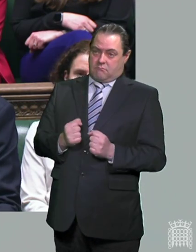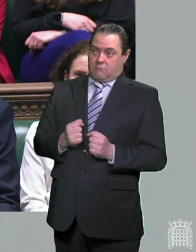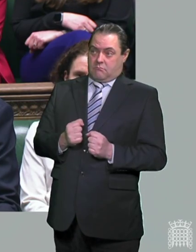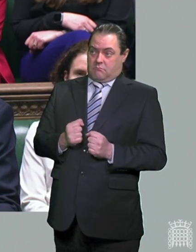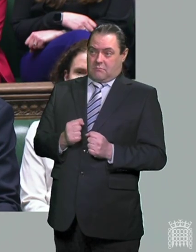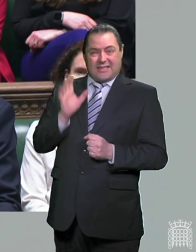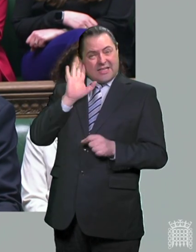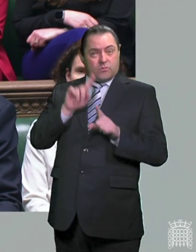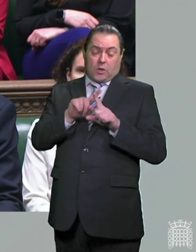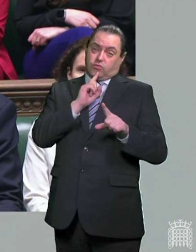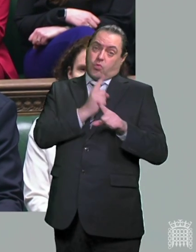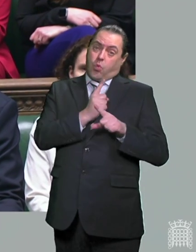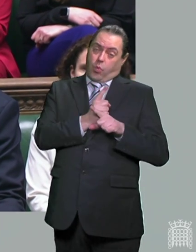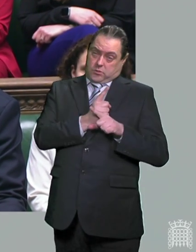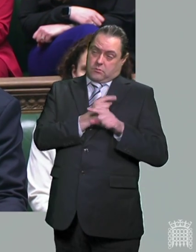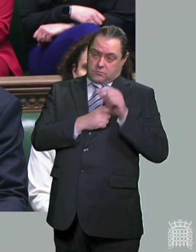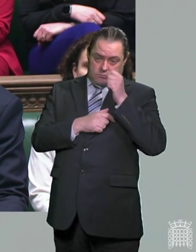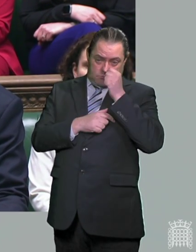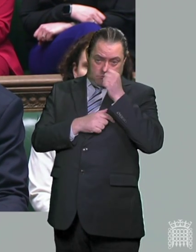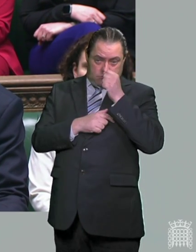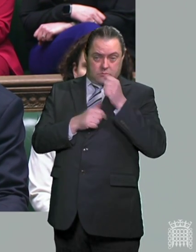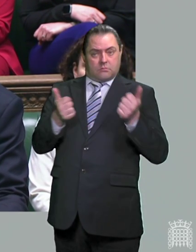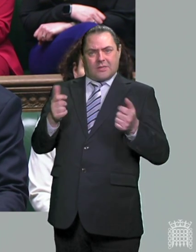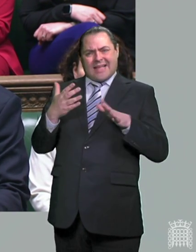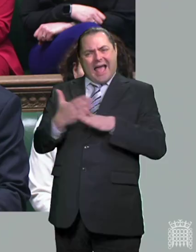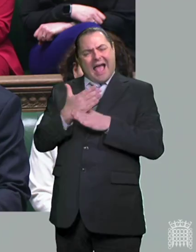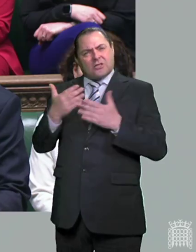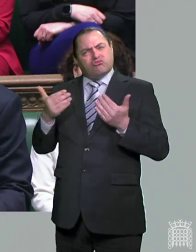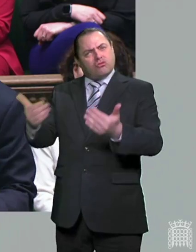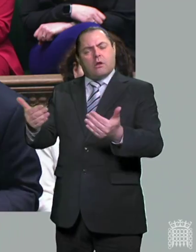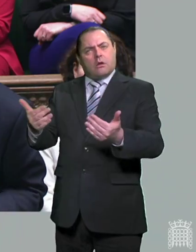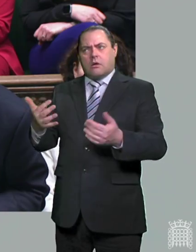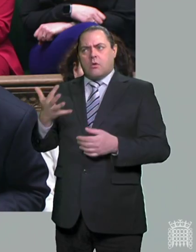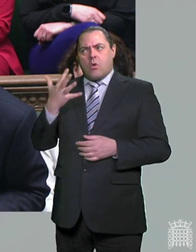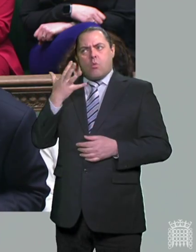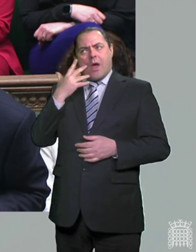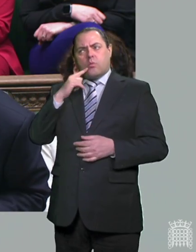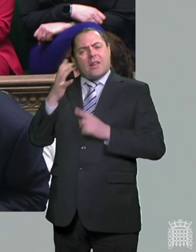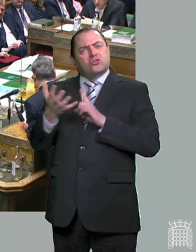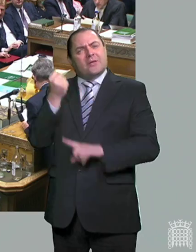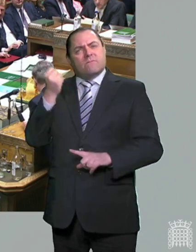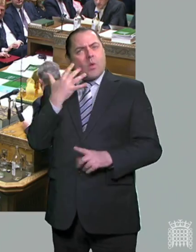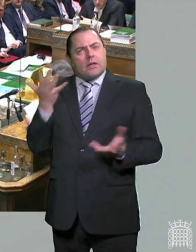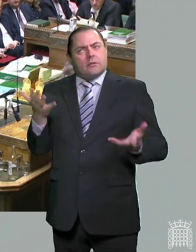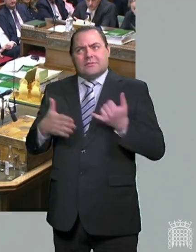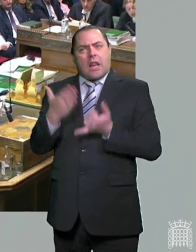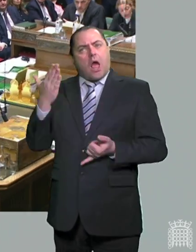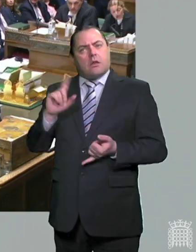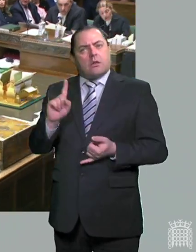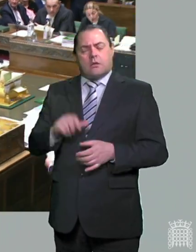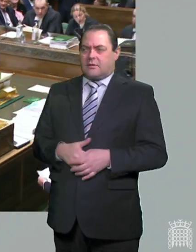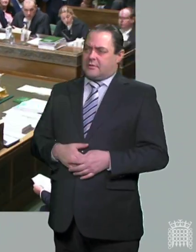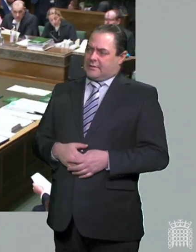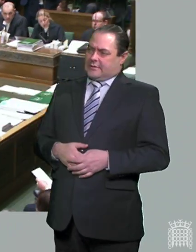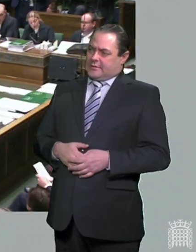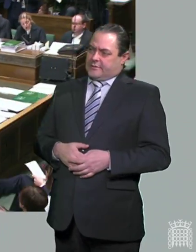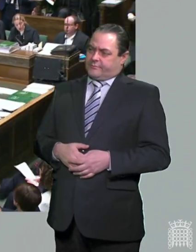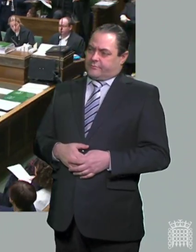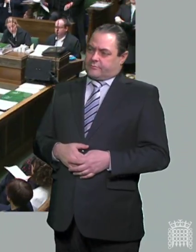It sounds like more talk, so in the interests of adequate action, when will he achieve that?